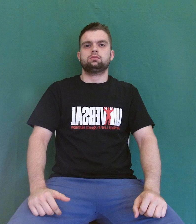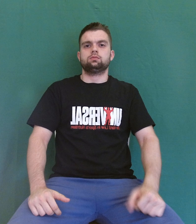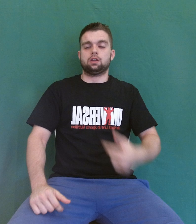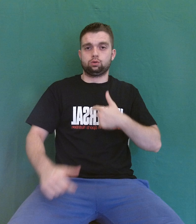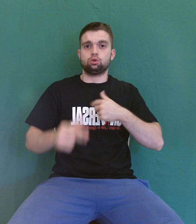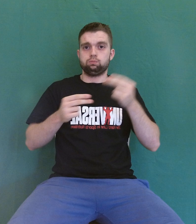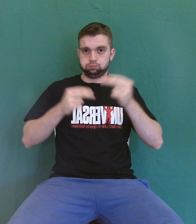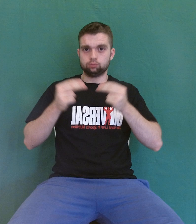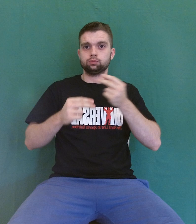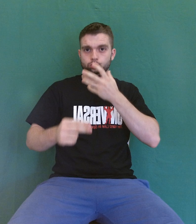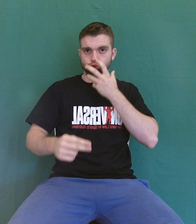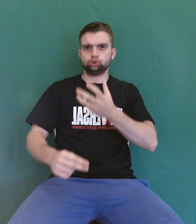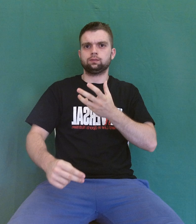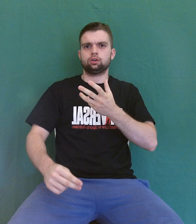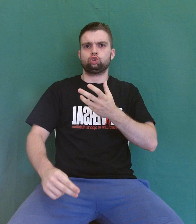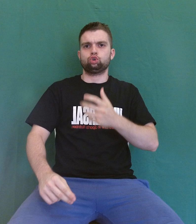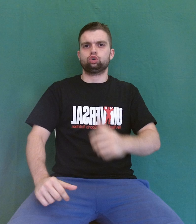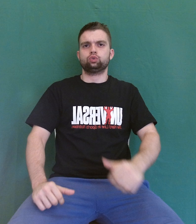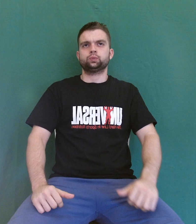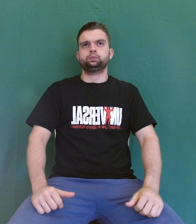ΕΓΩ ΠΡΟΒΛΗΜΑ ΣΟΒΑΡΟ?